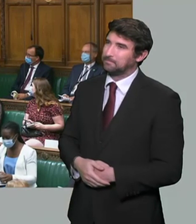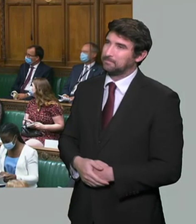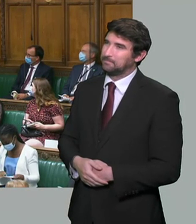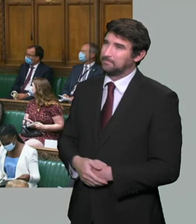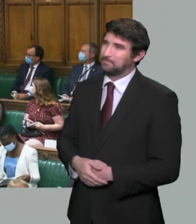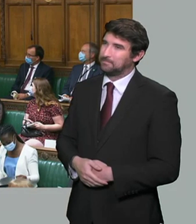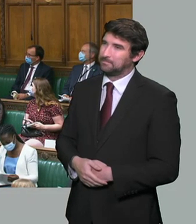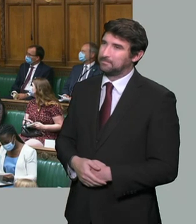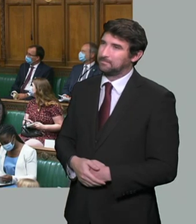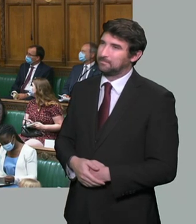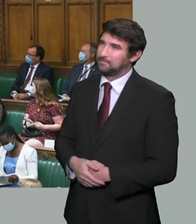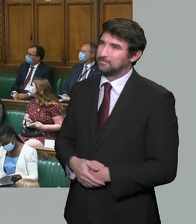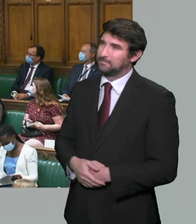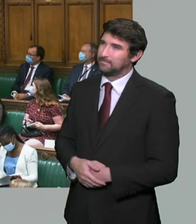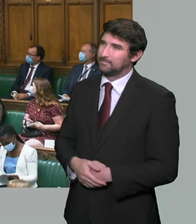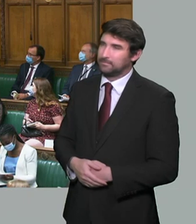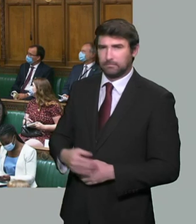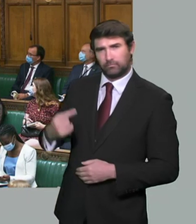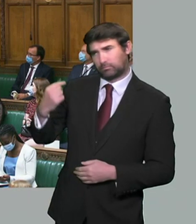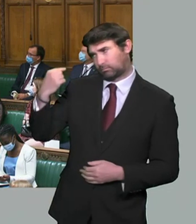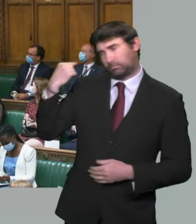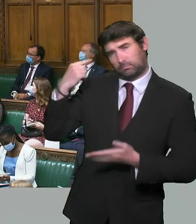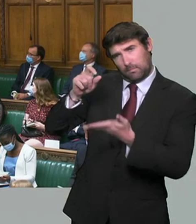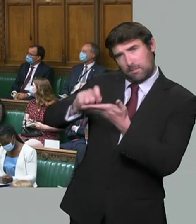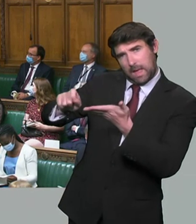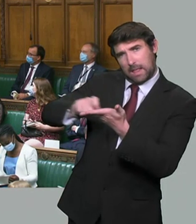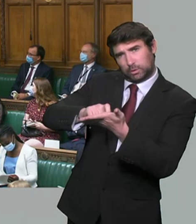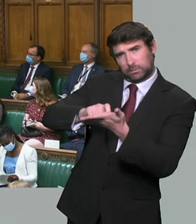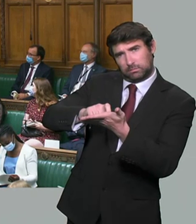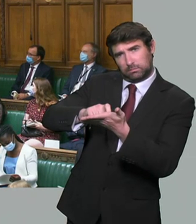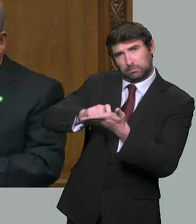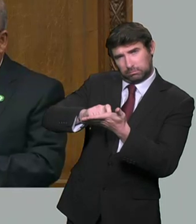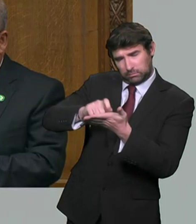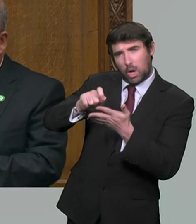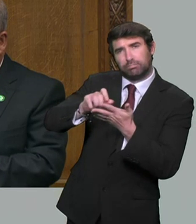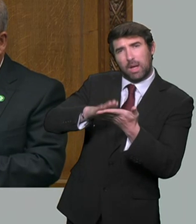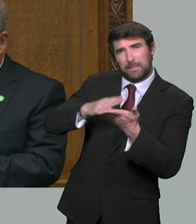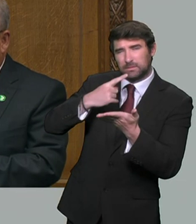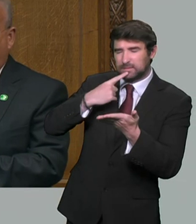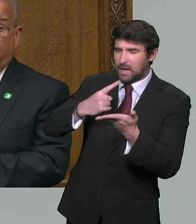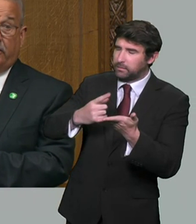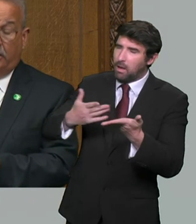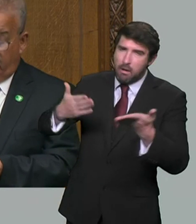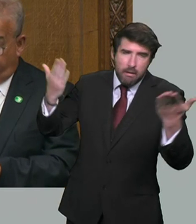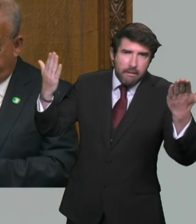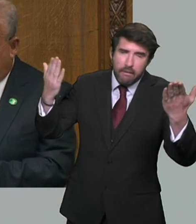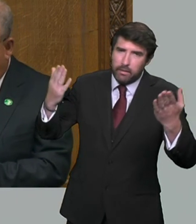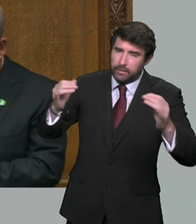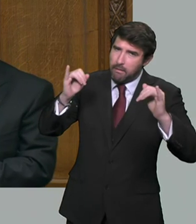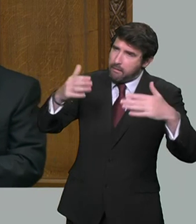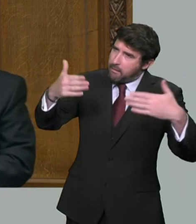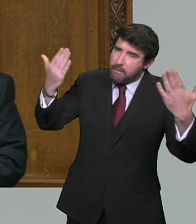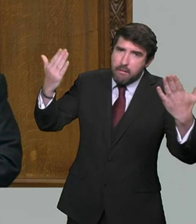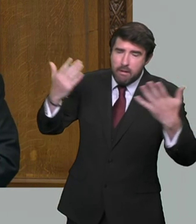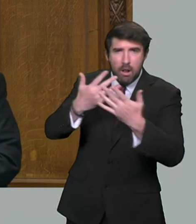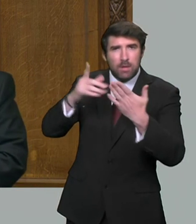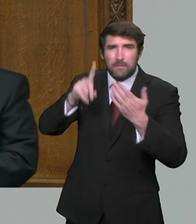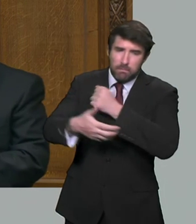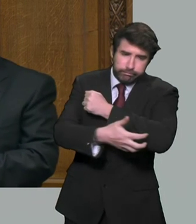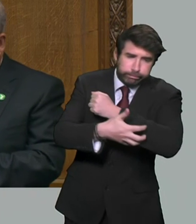In the run-up to the last election, the Prime Minister said that “clearly it is wrong” that hundreds of thousands of people are forced to rely on food banks to survive.